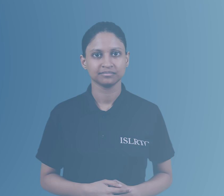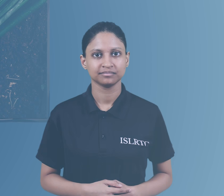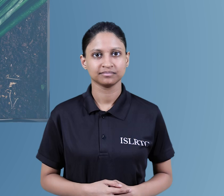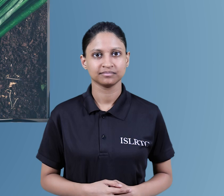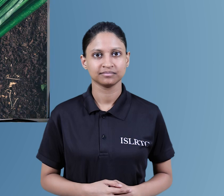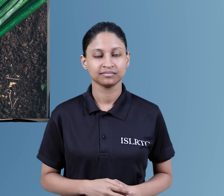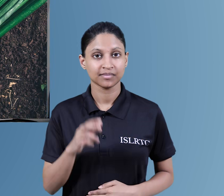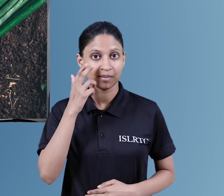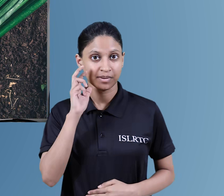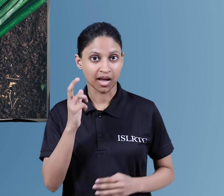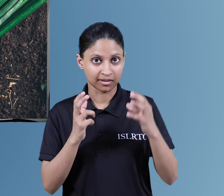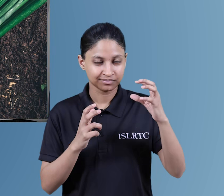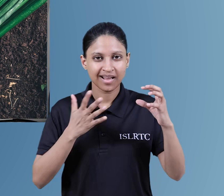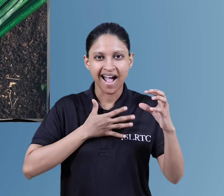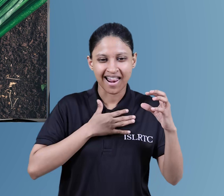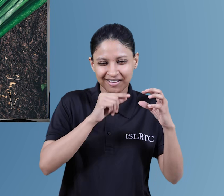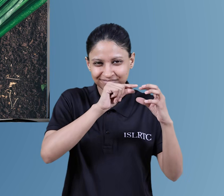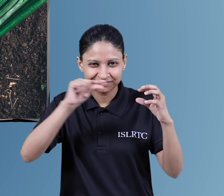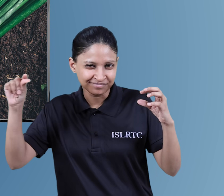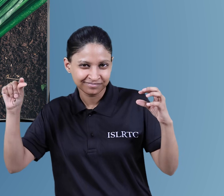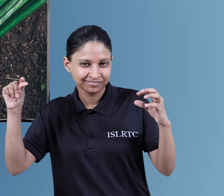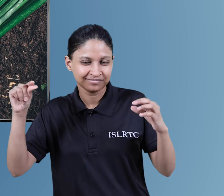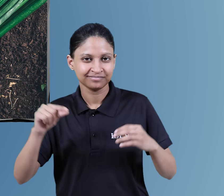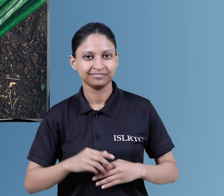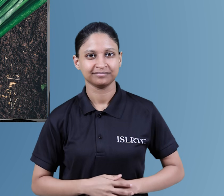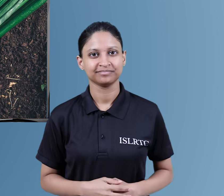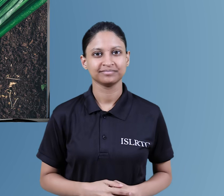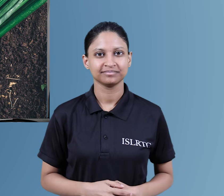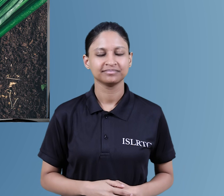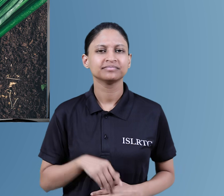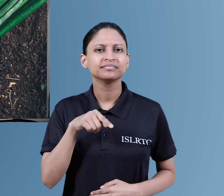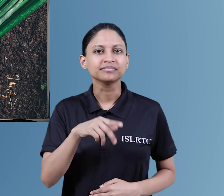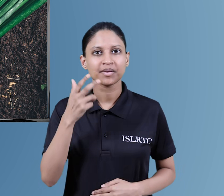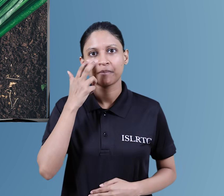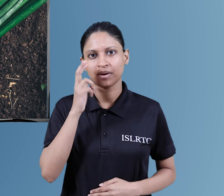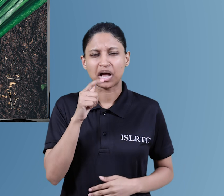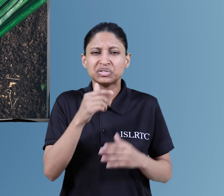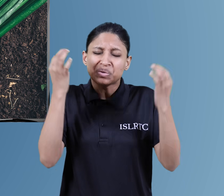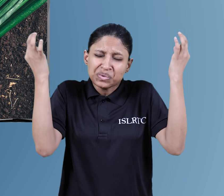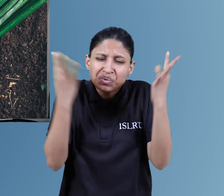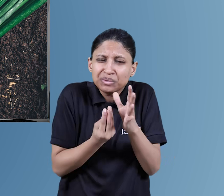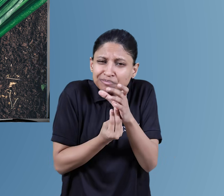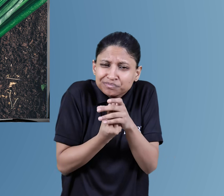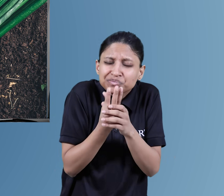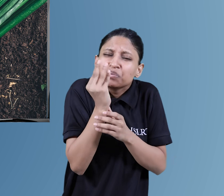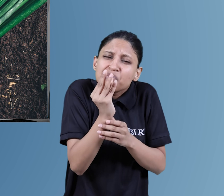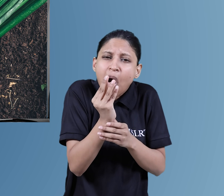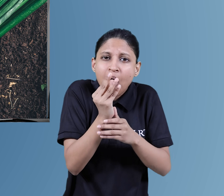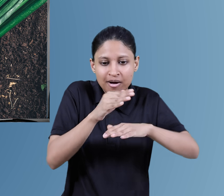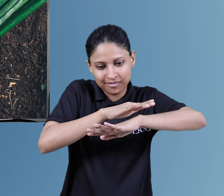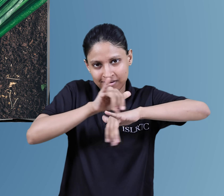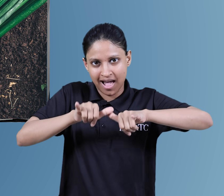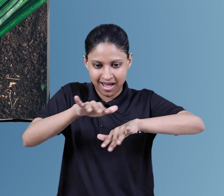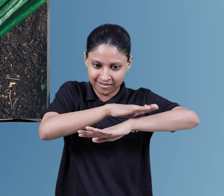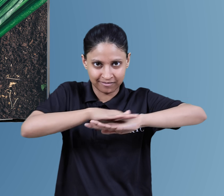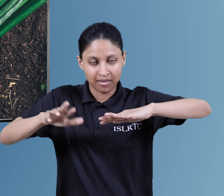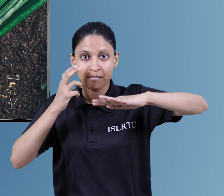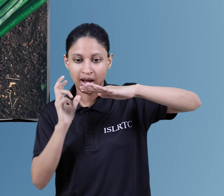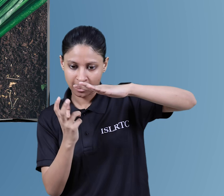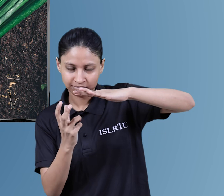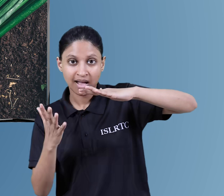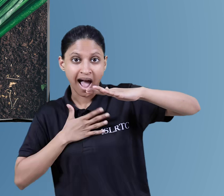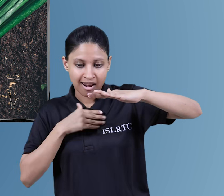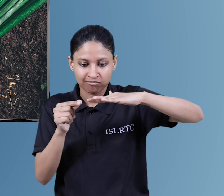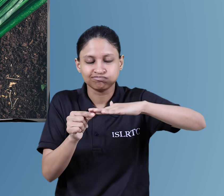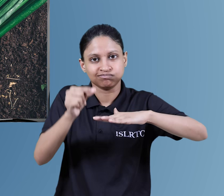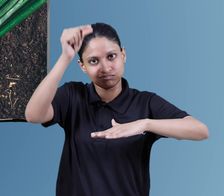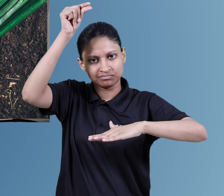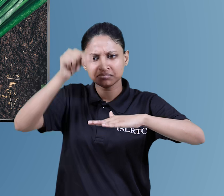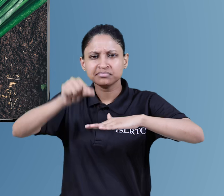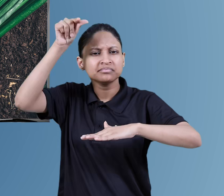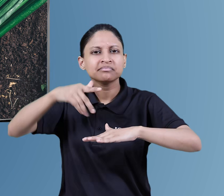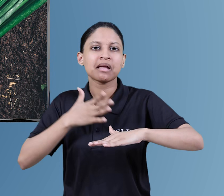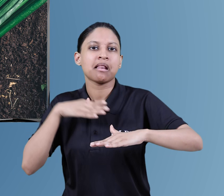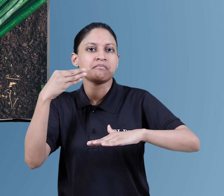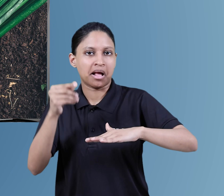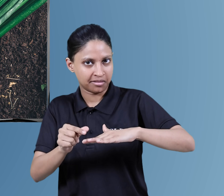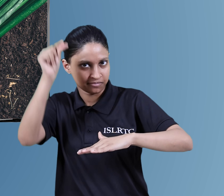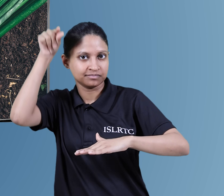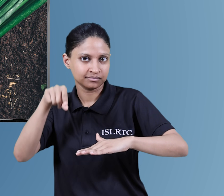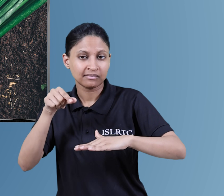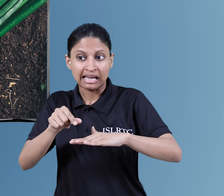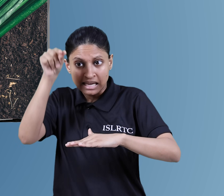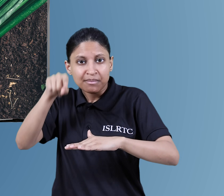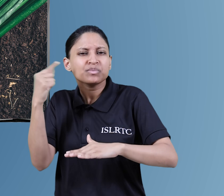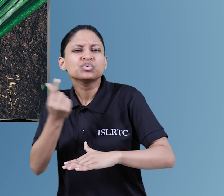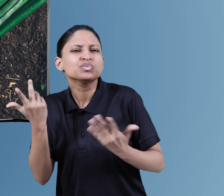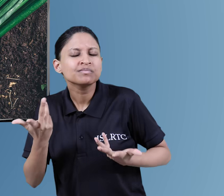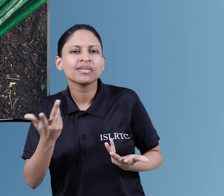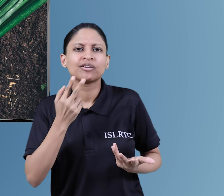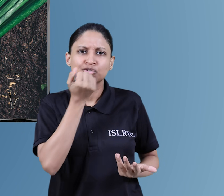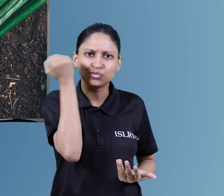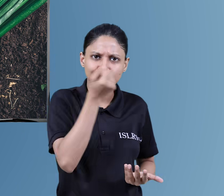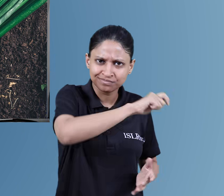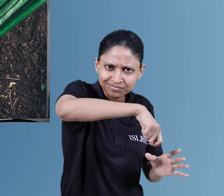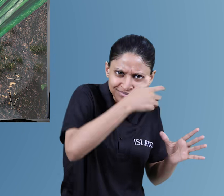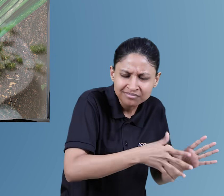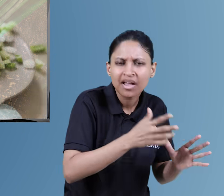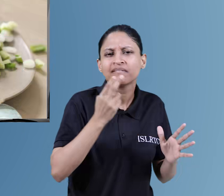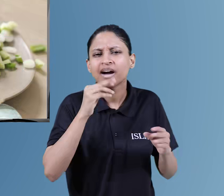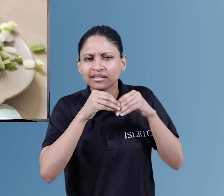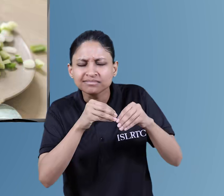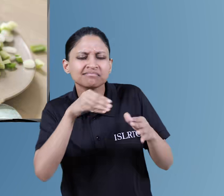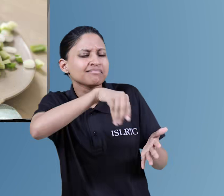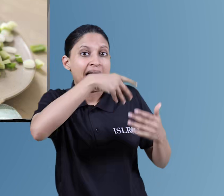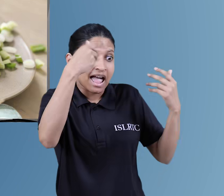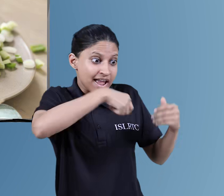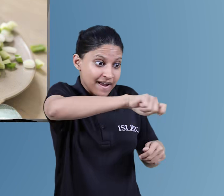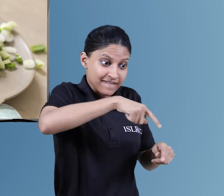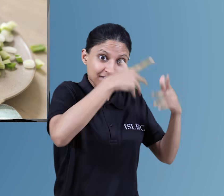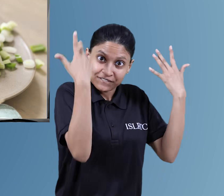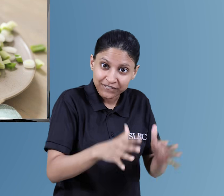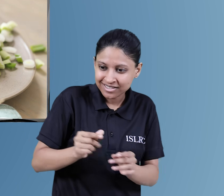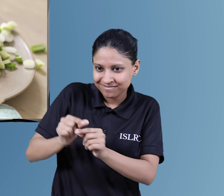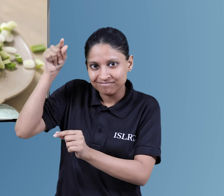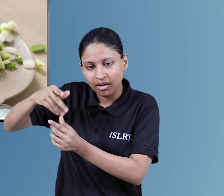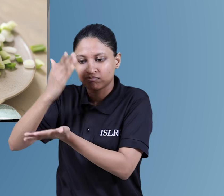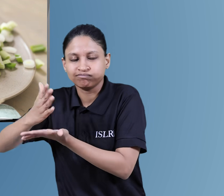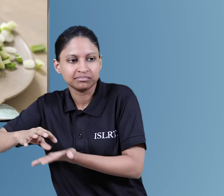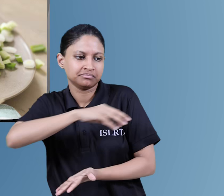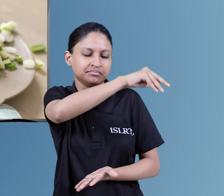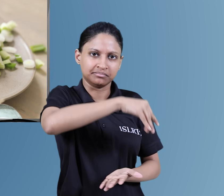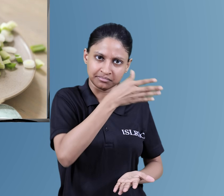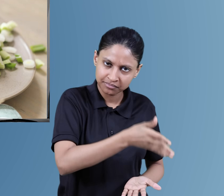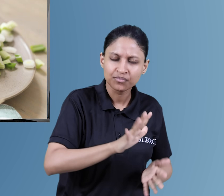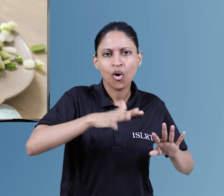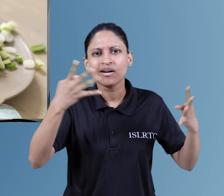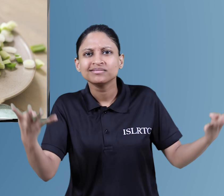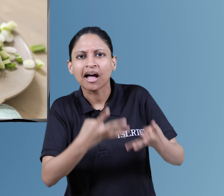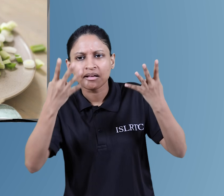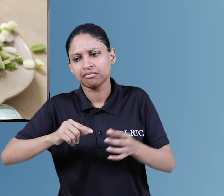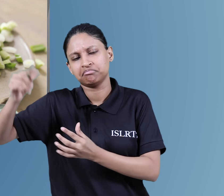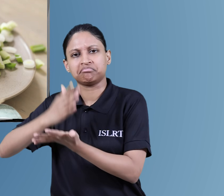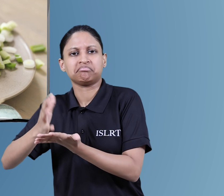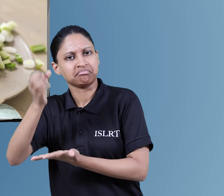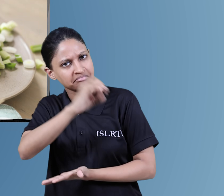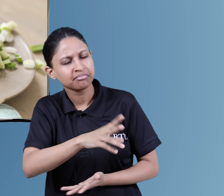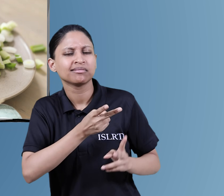Spring onion a young onion with long green leaves, often used as a garnish or in salads.